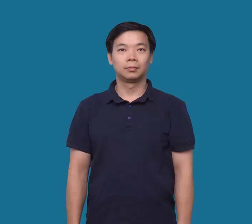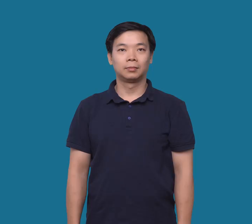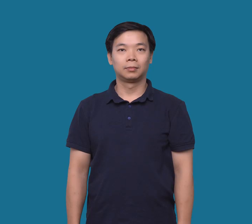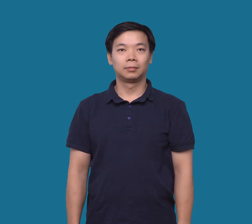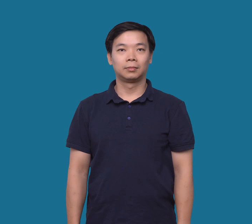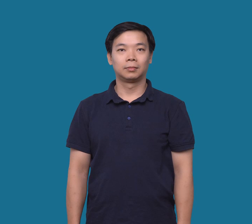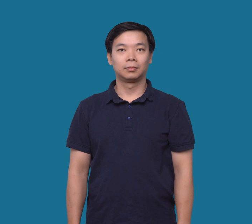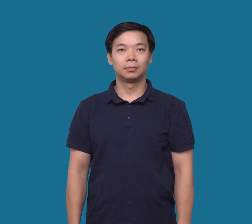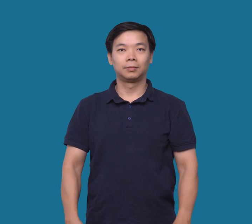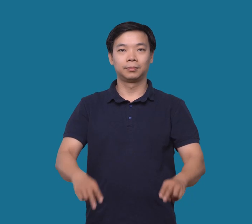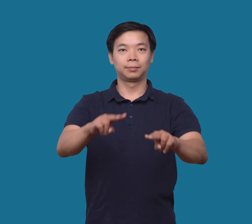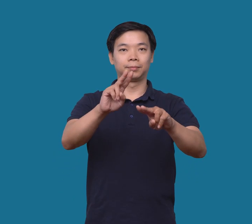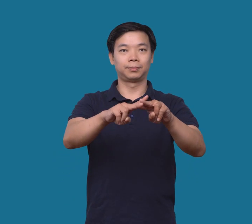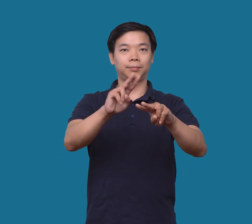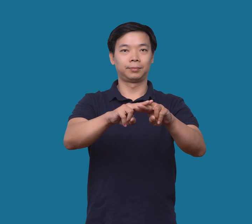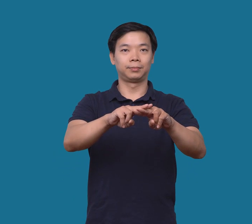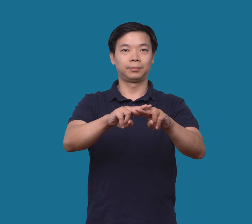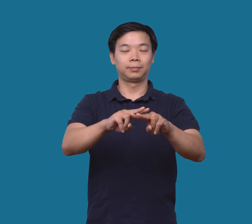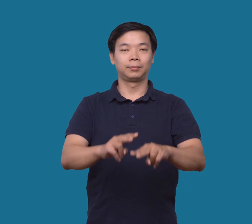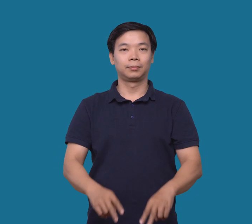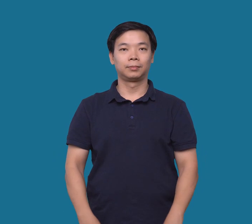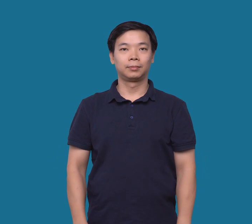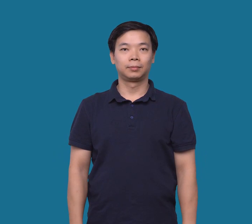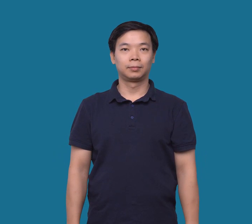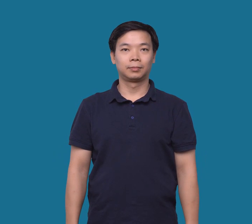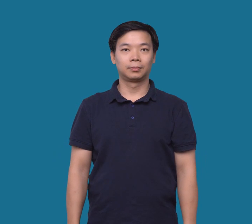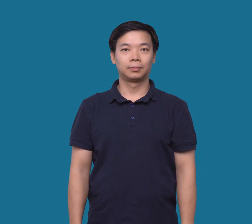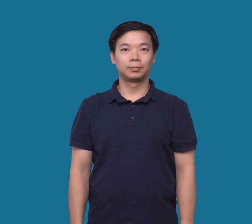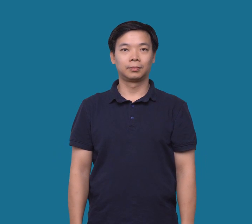củ sả